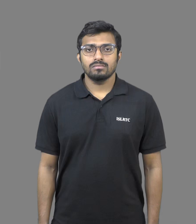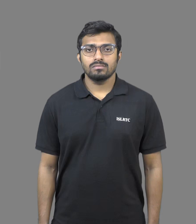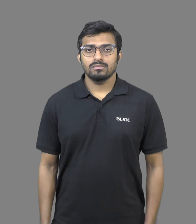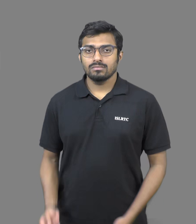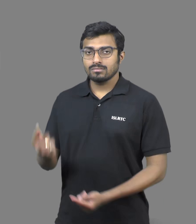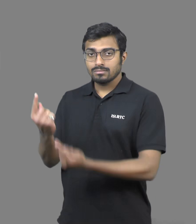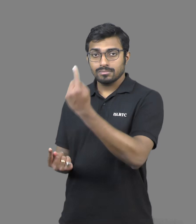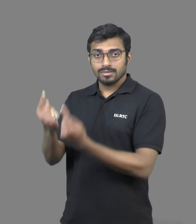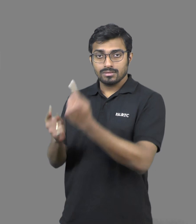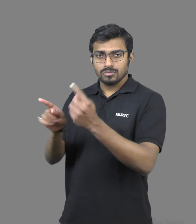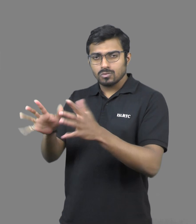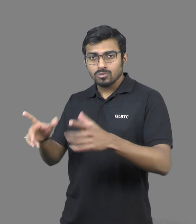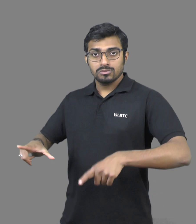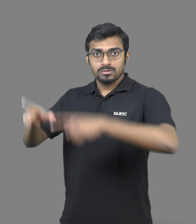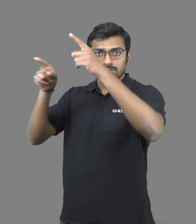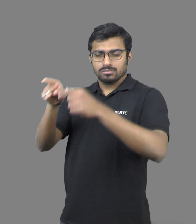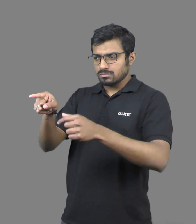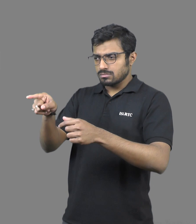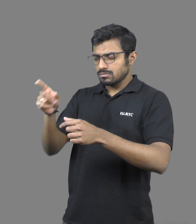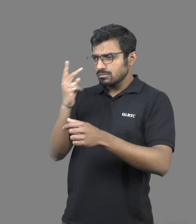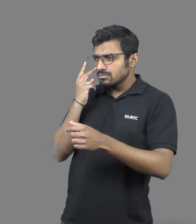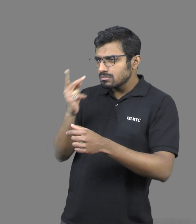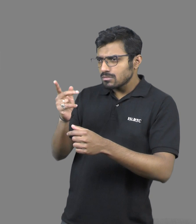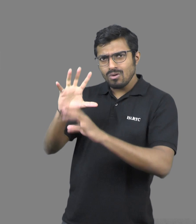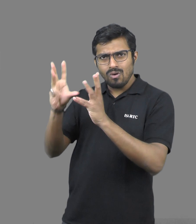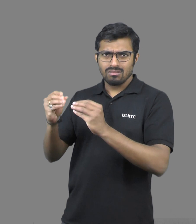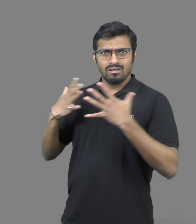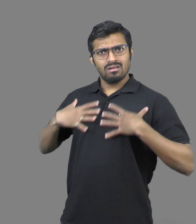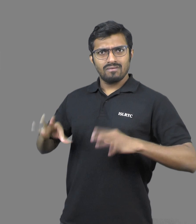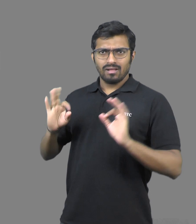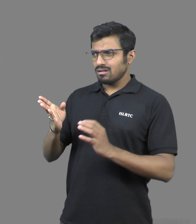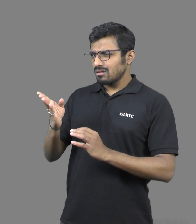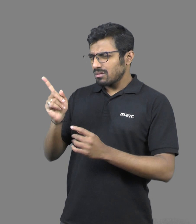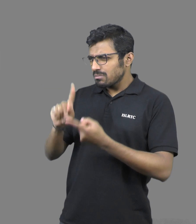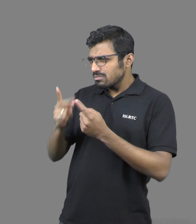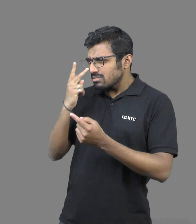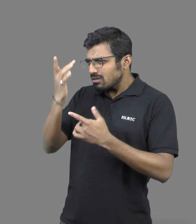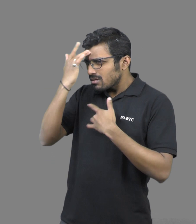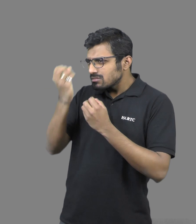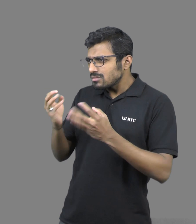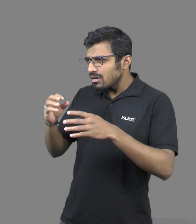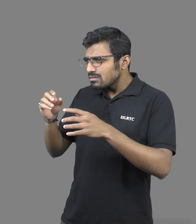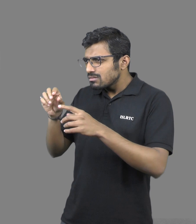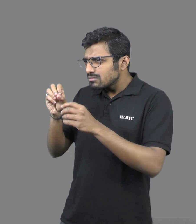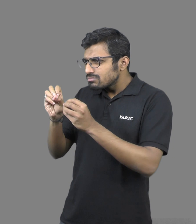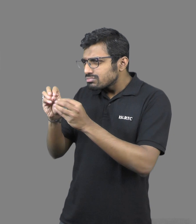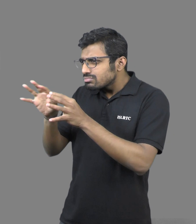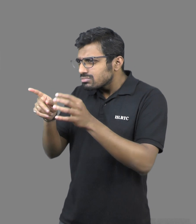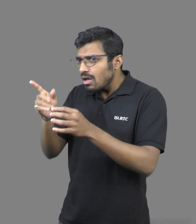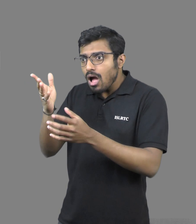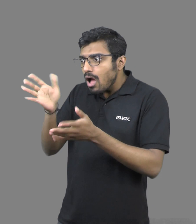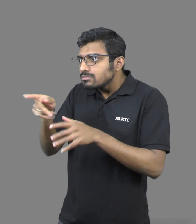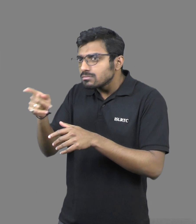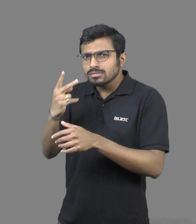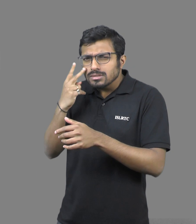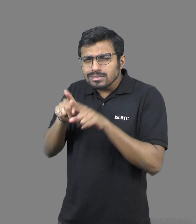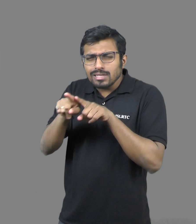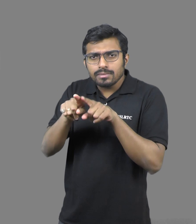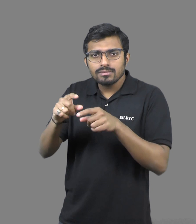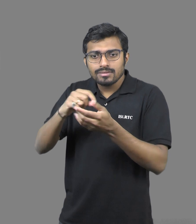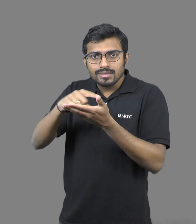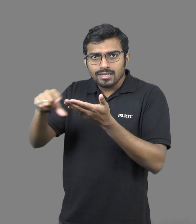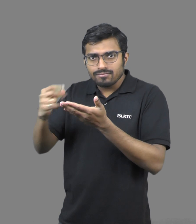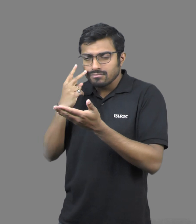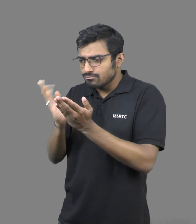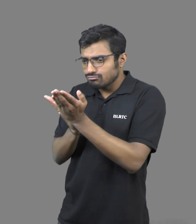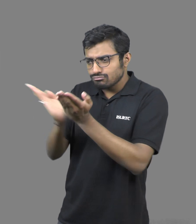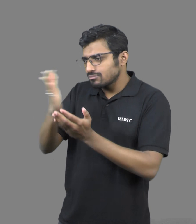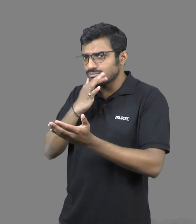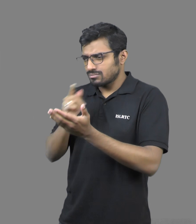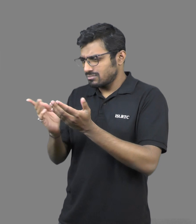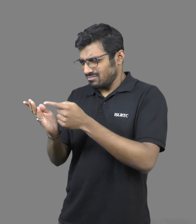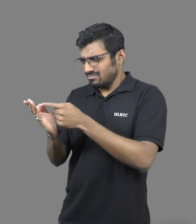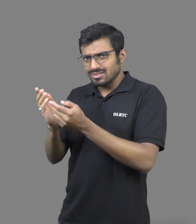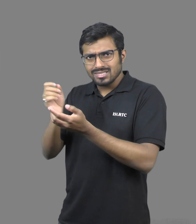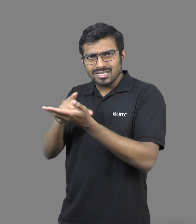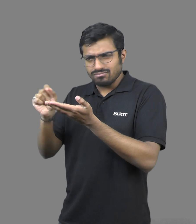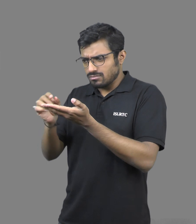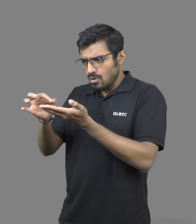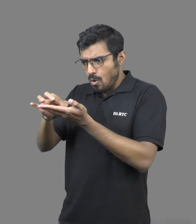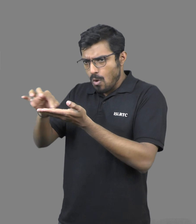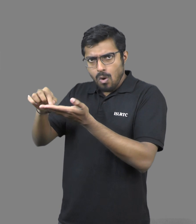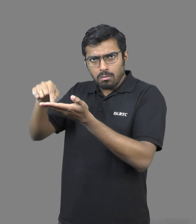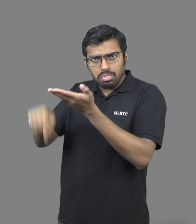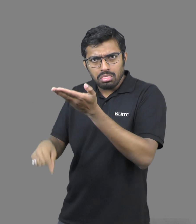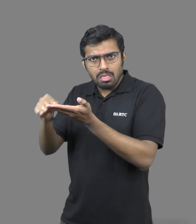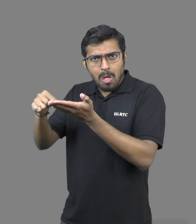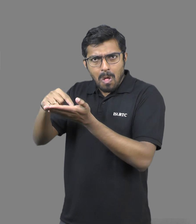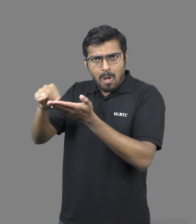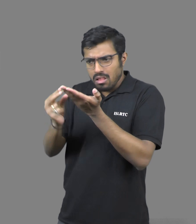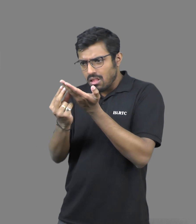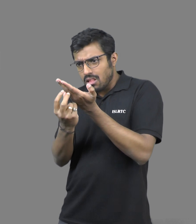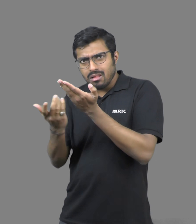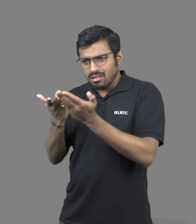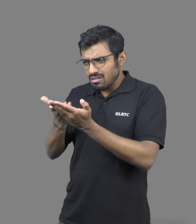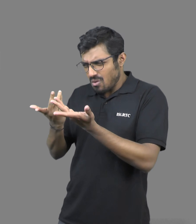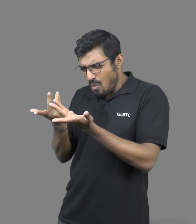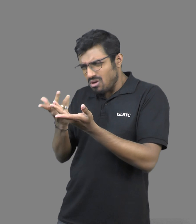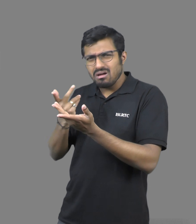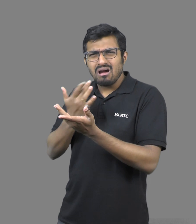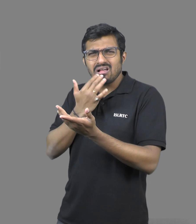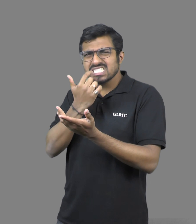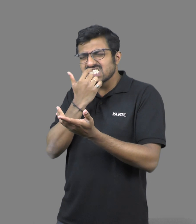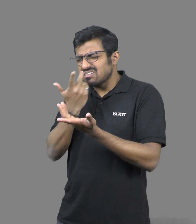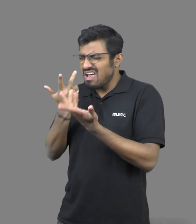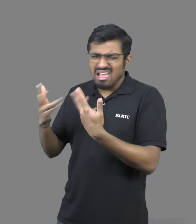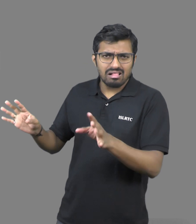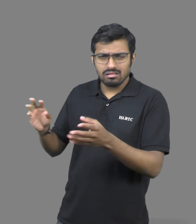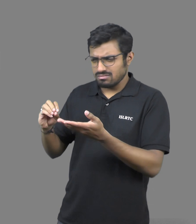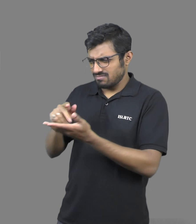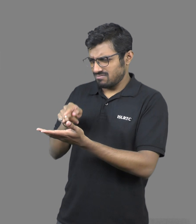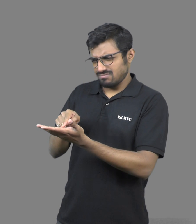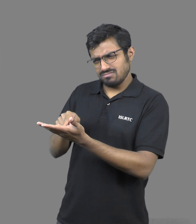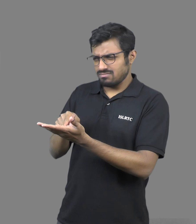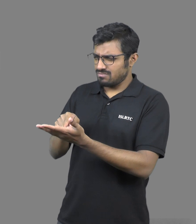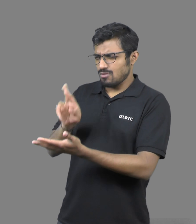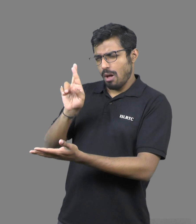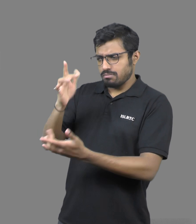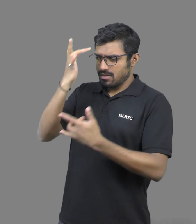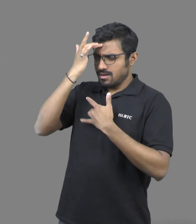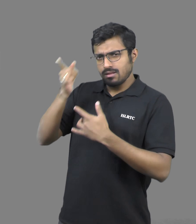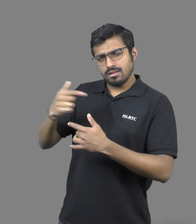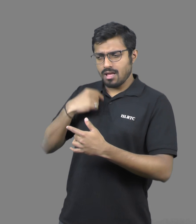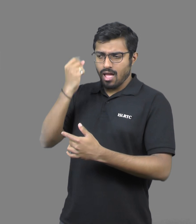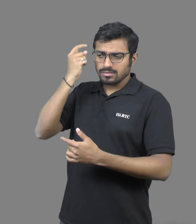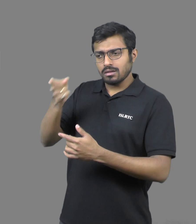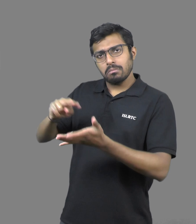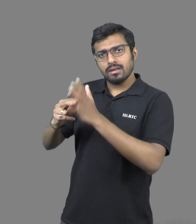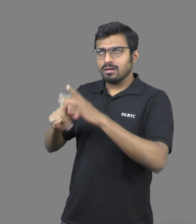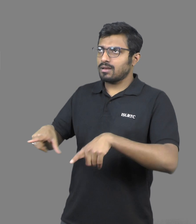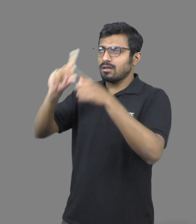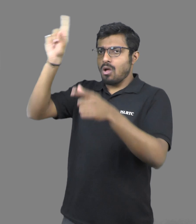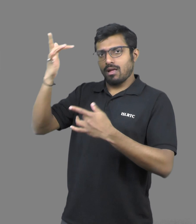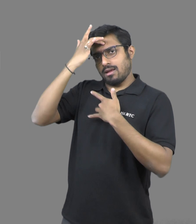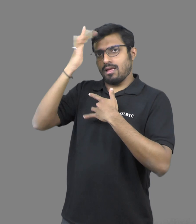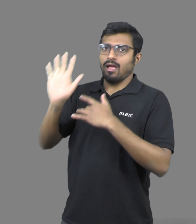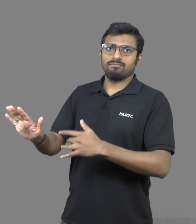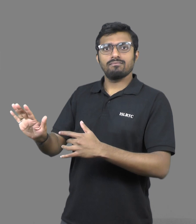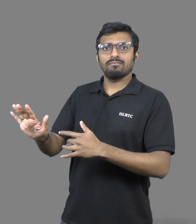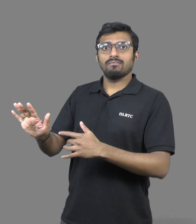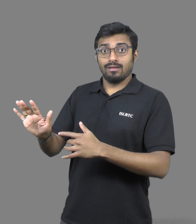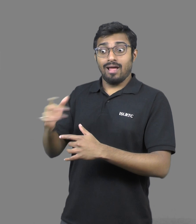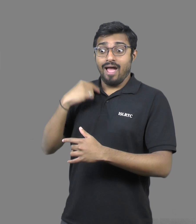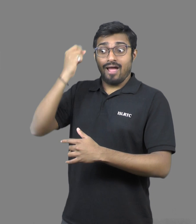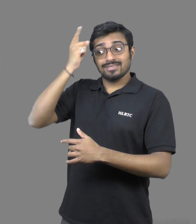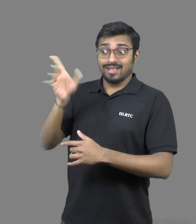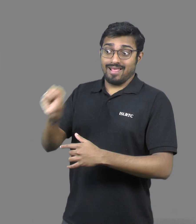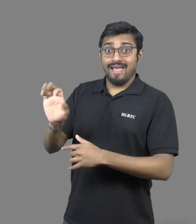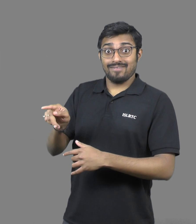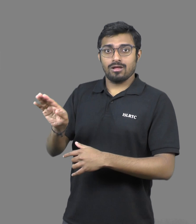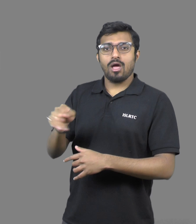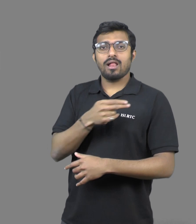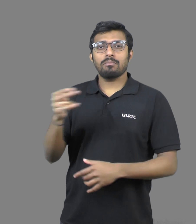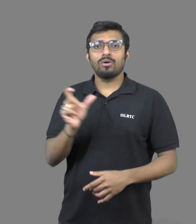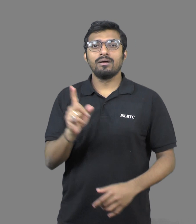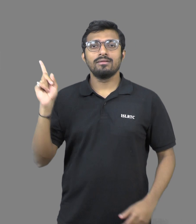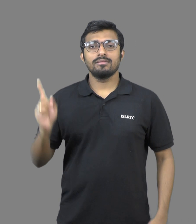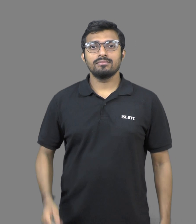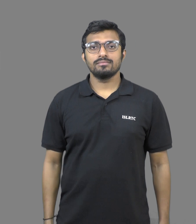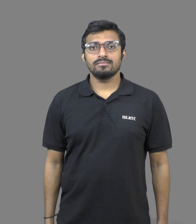Localized Disease